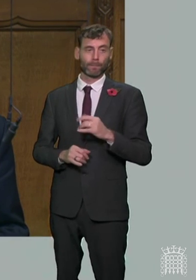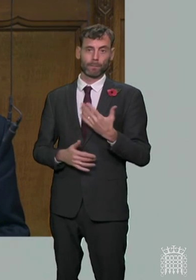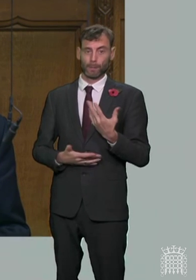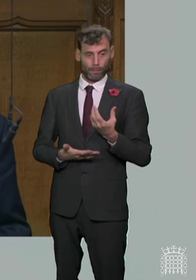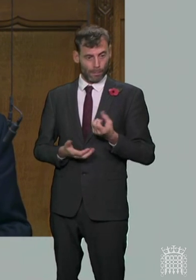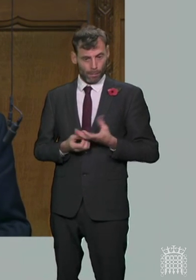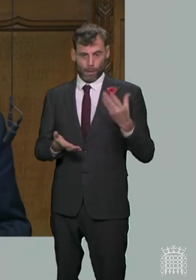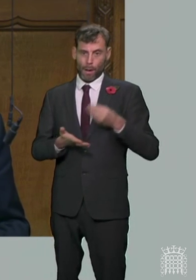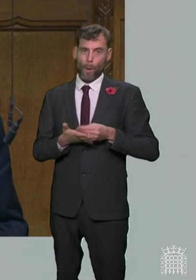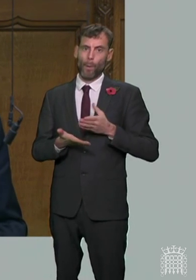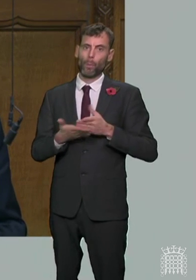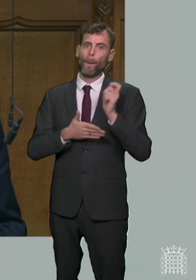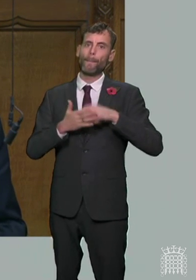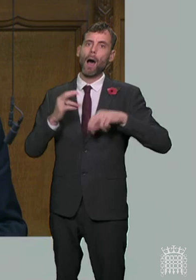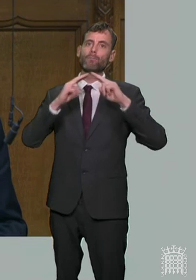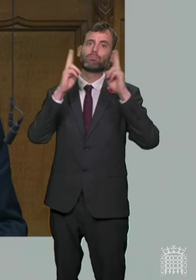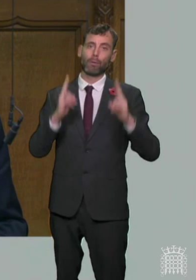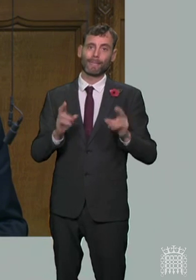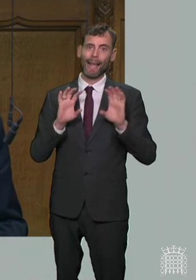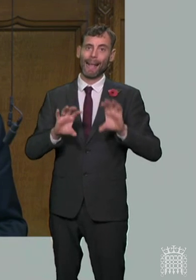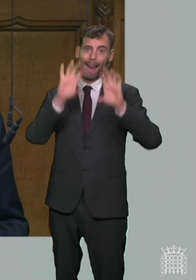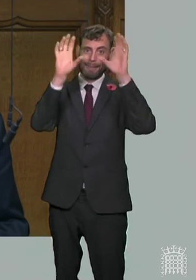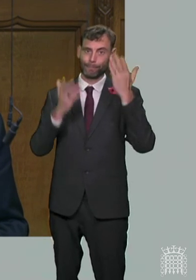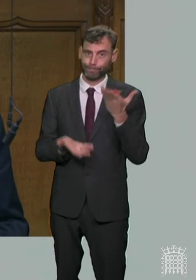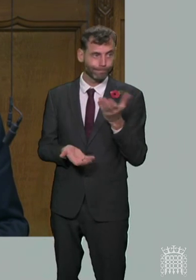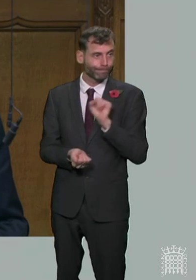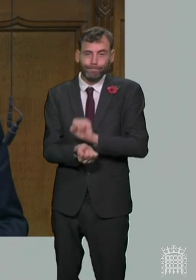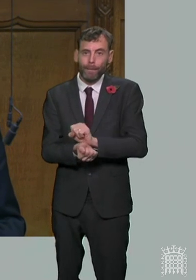Just before last Christmas, her building was evacuated because of safety concerns.